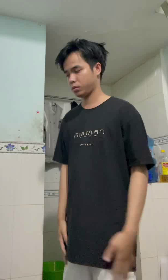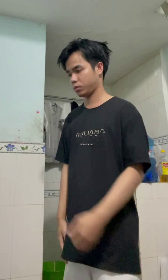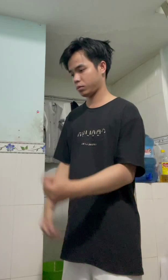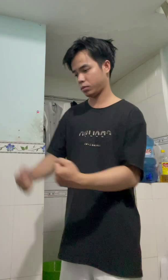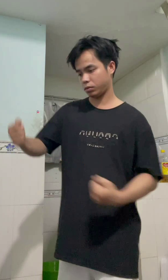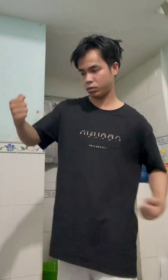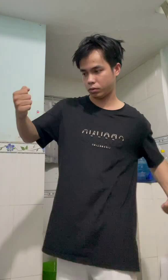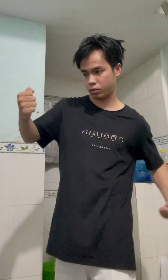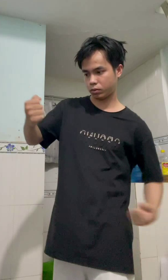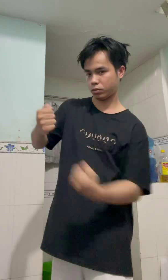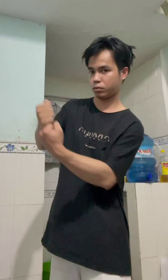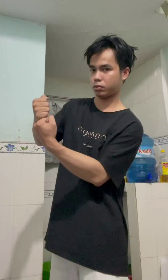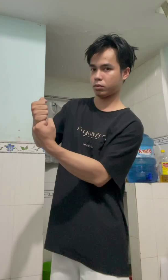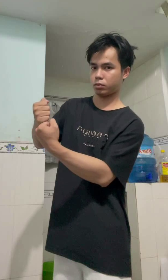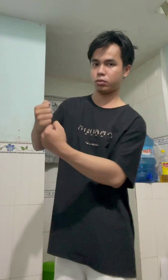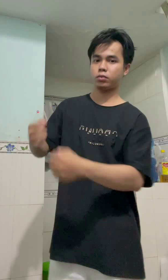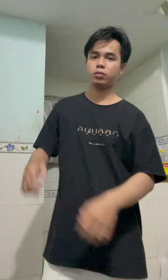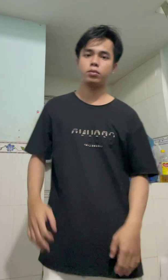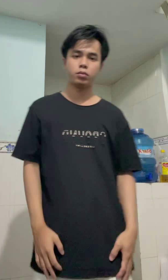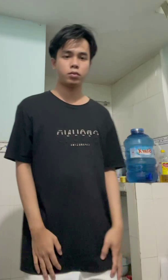ho tro